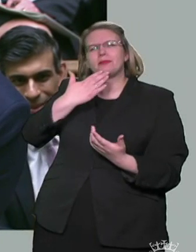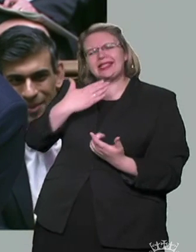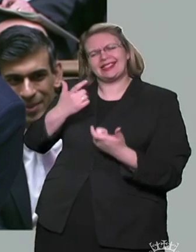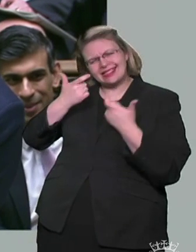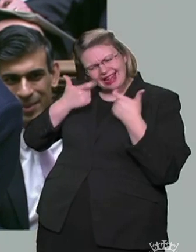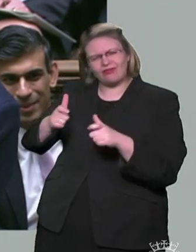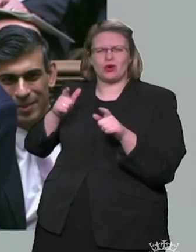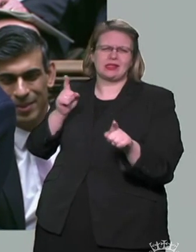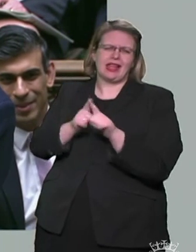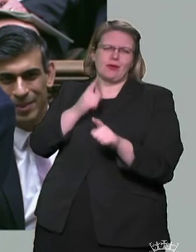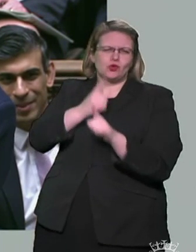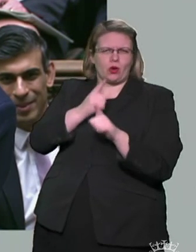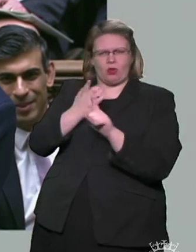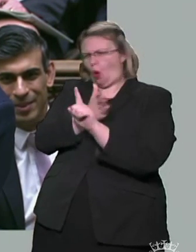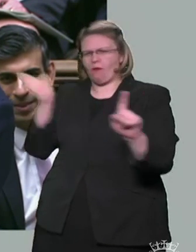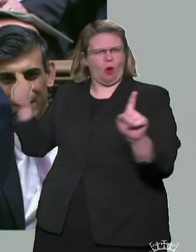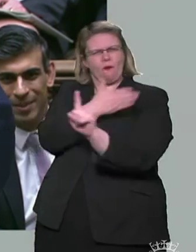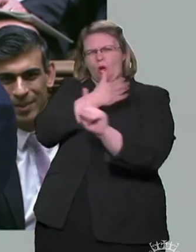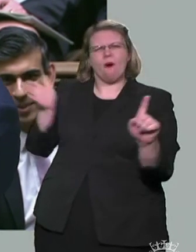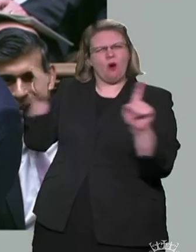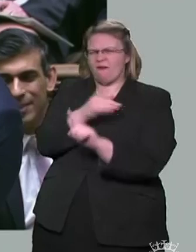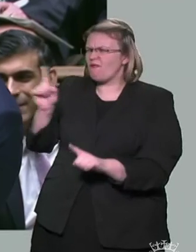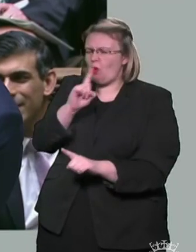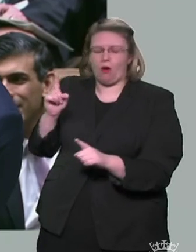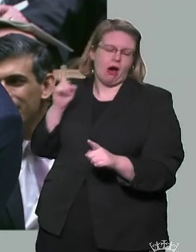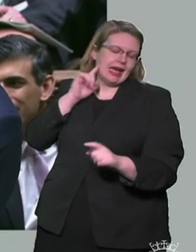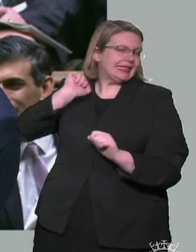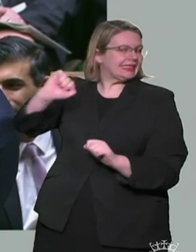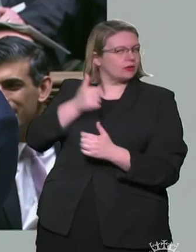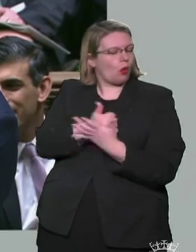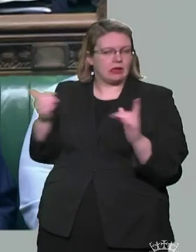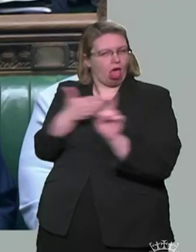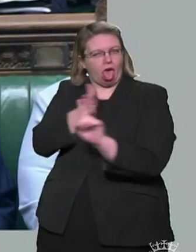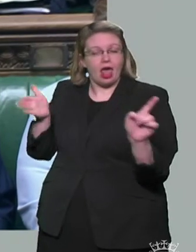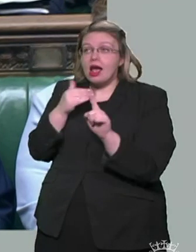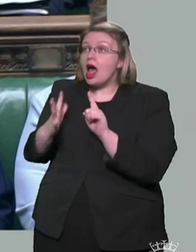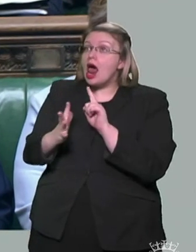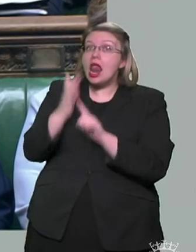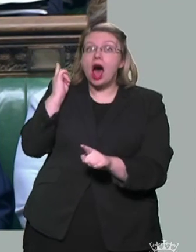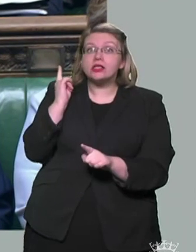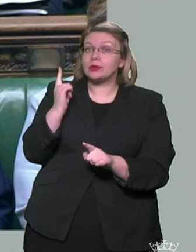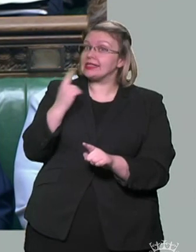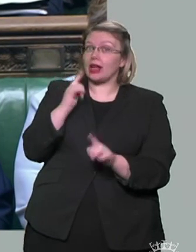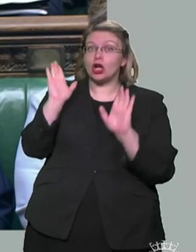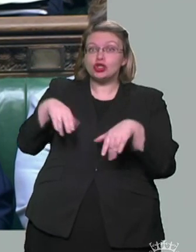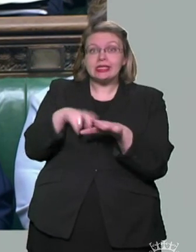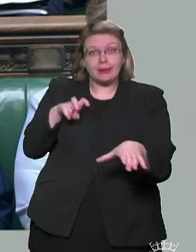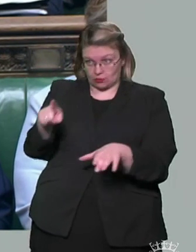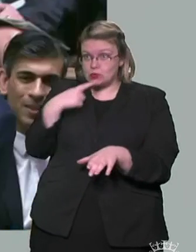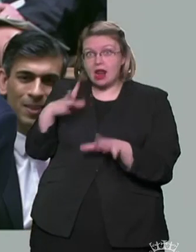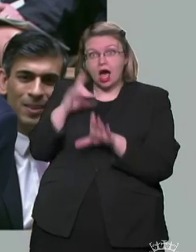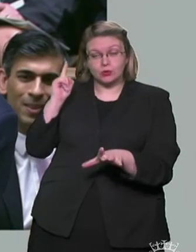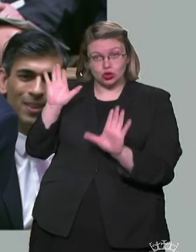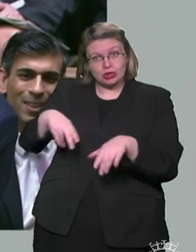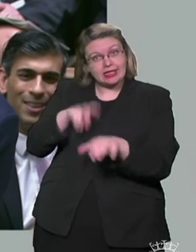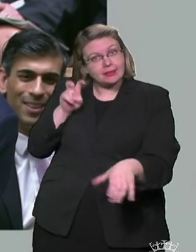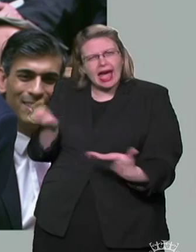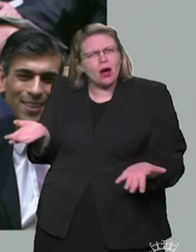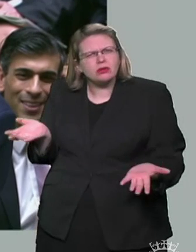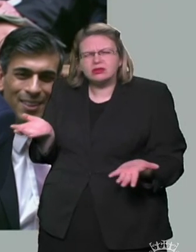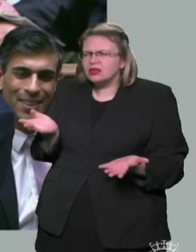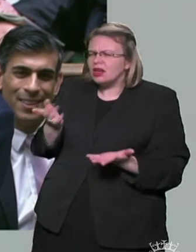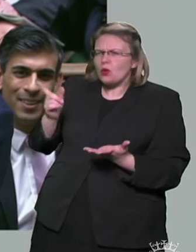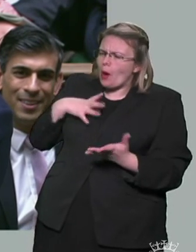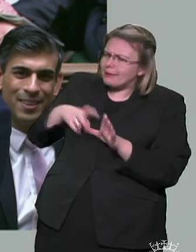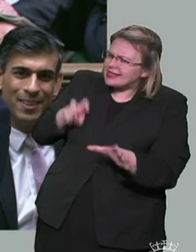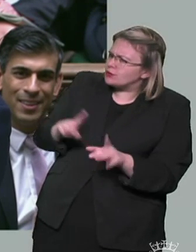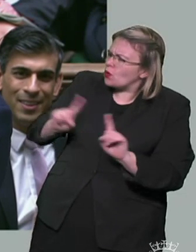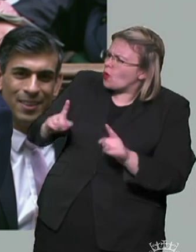The right honourable and learned Gentleman has just changed his position.